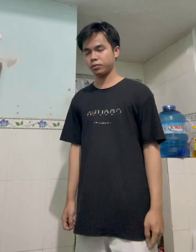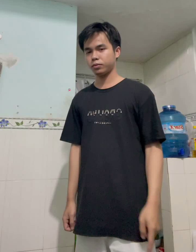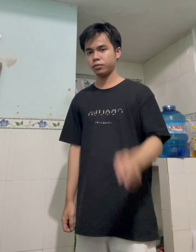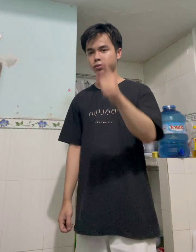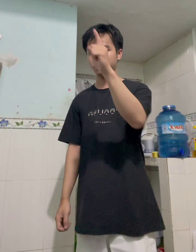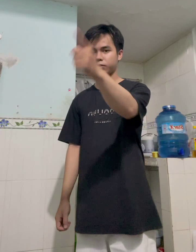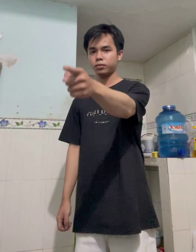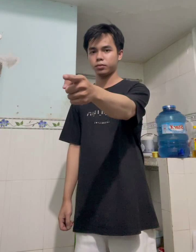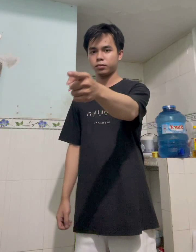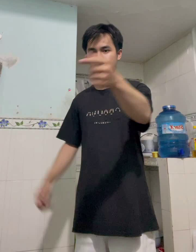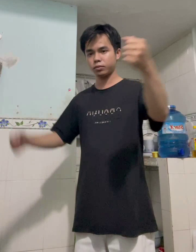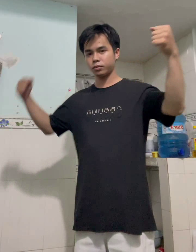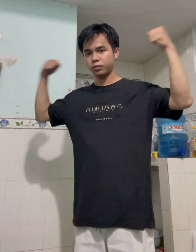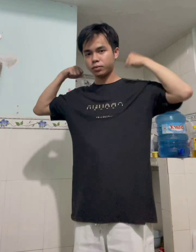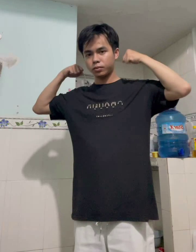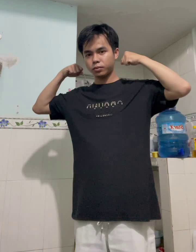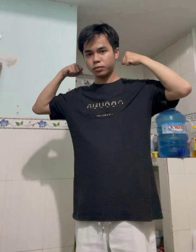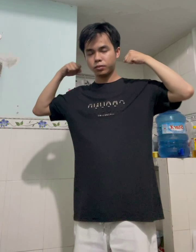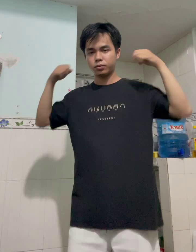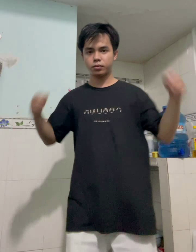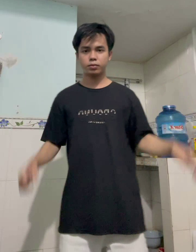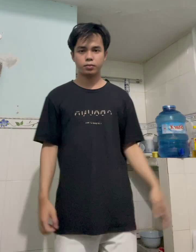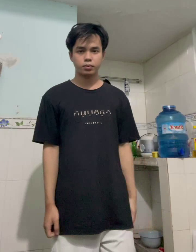ban khoe khong